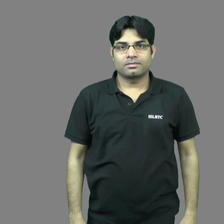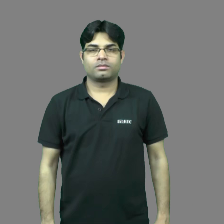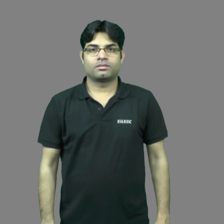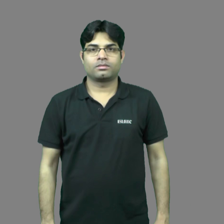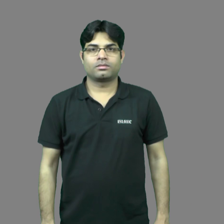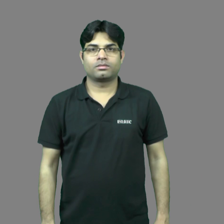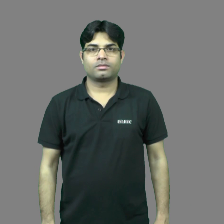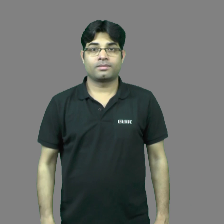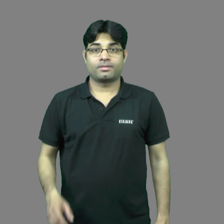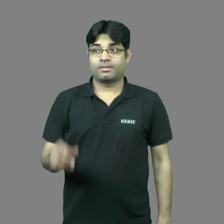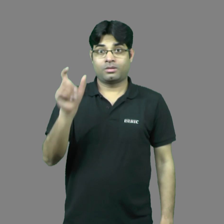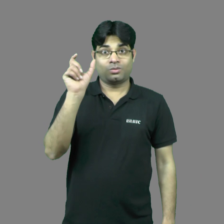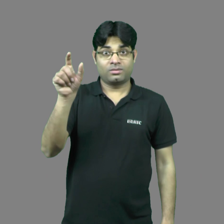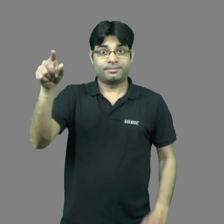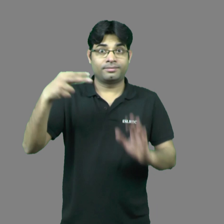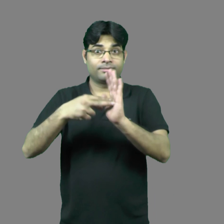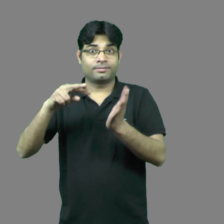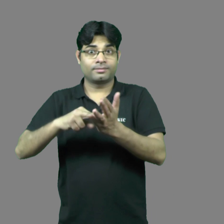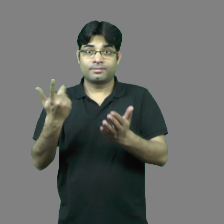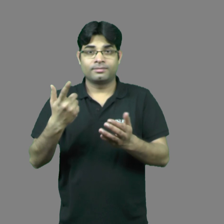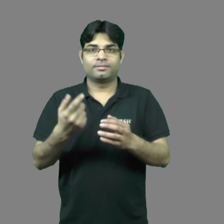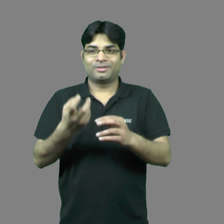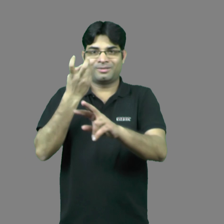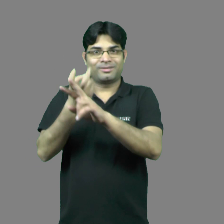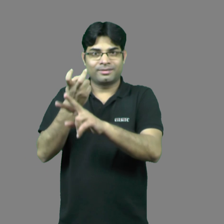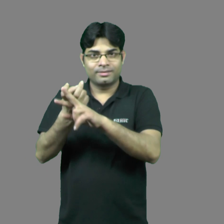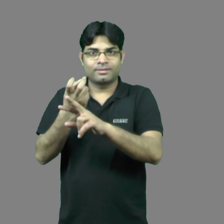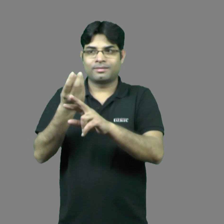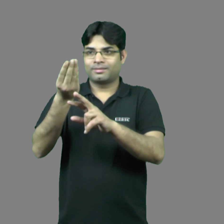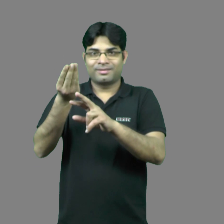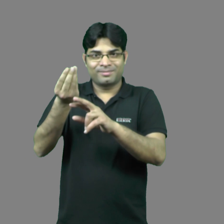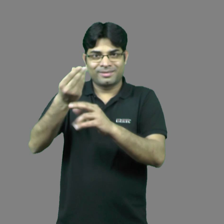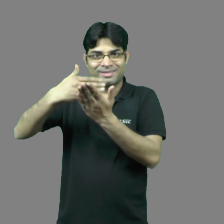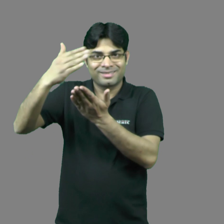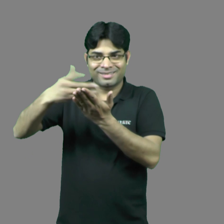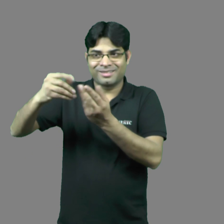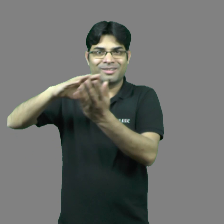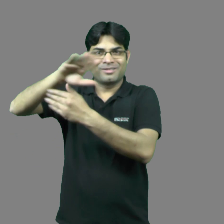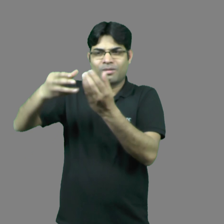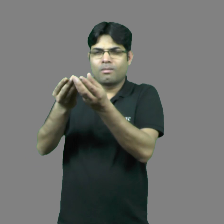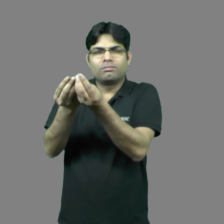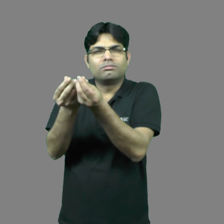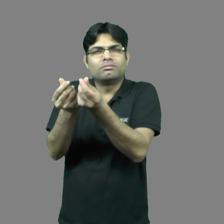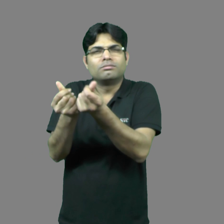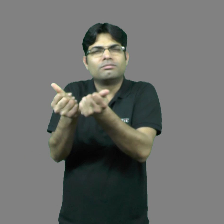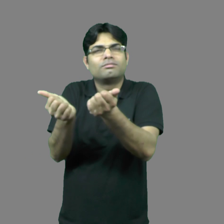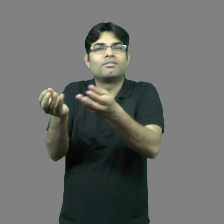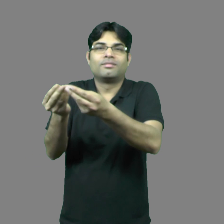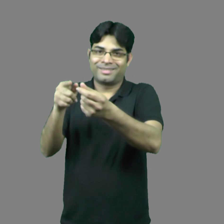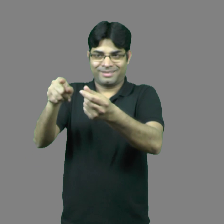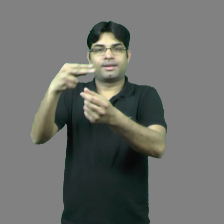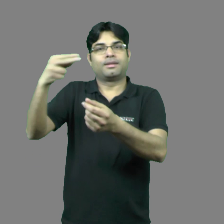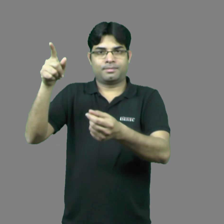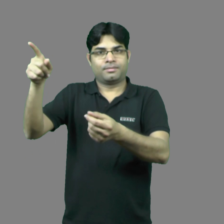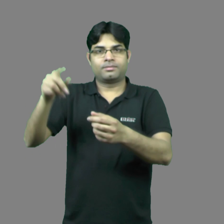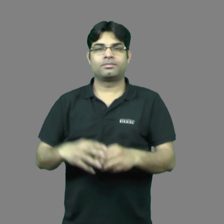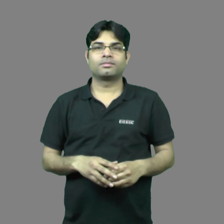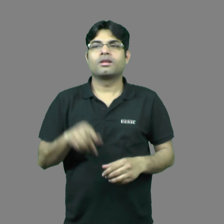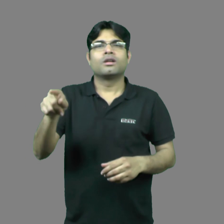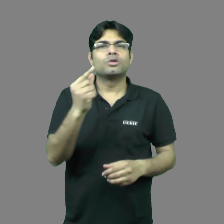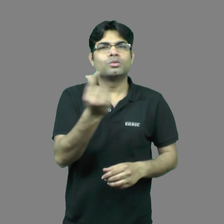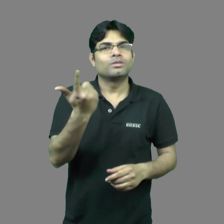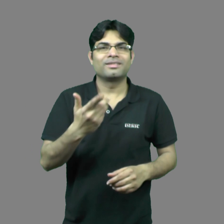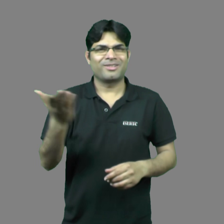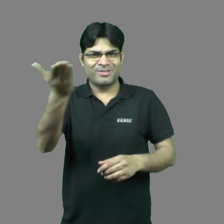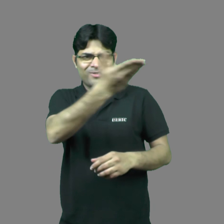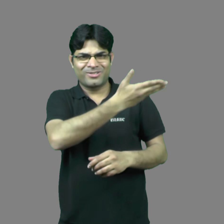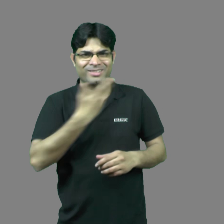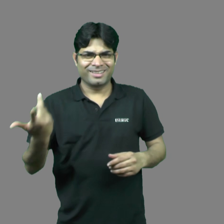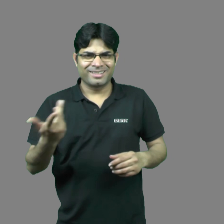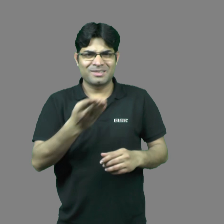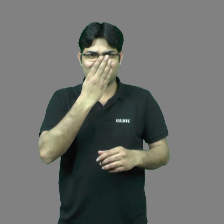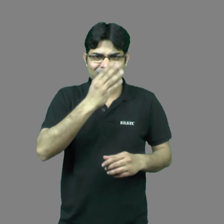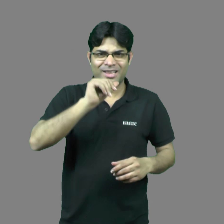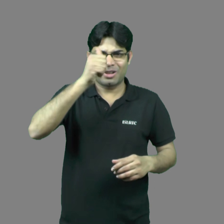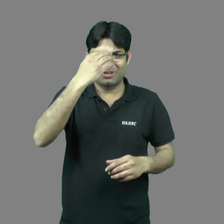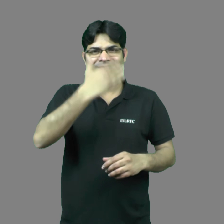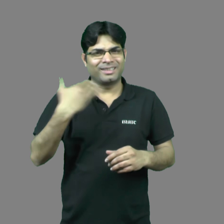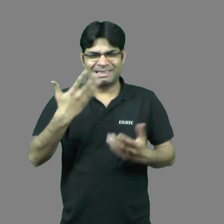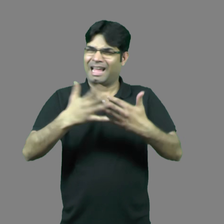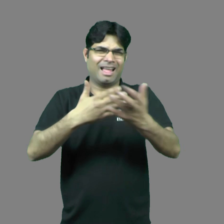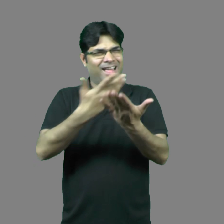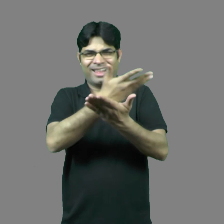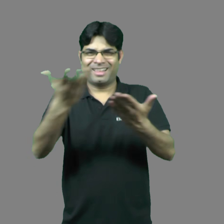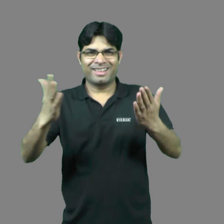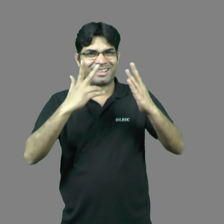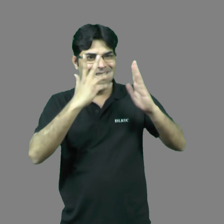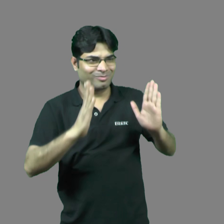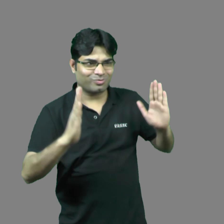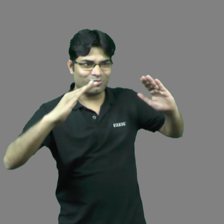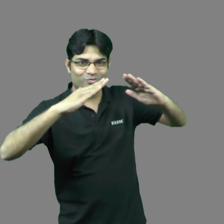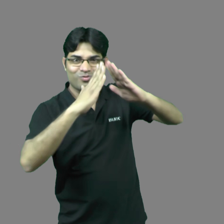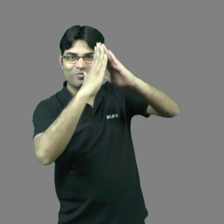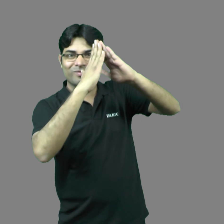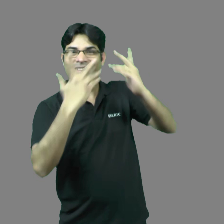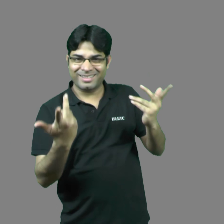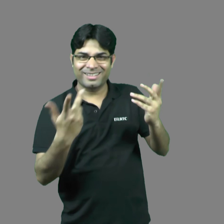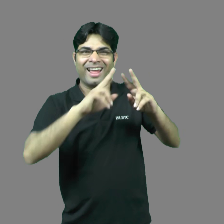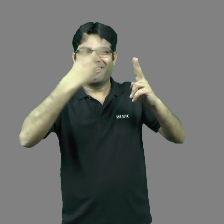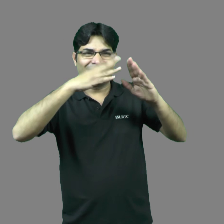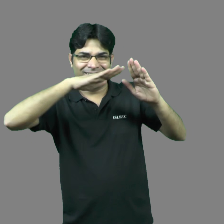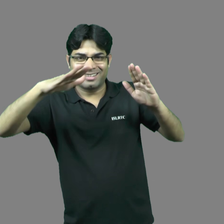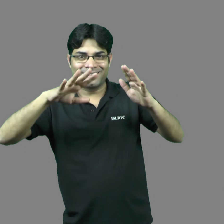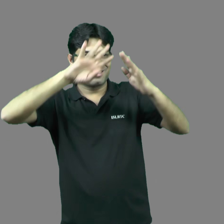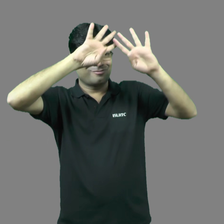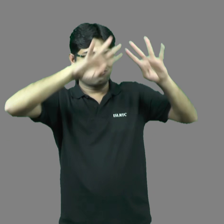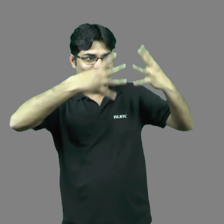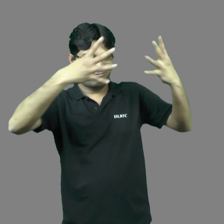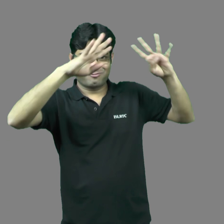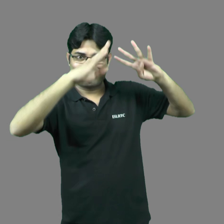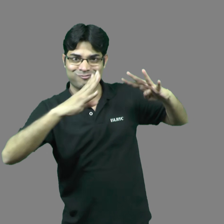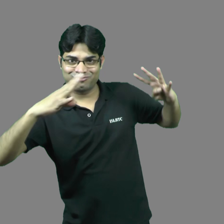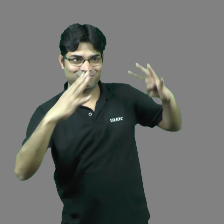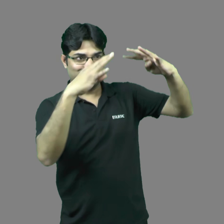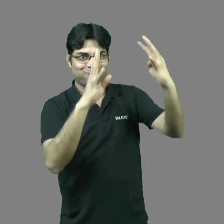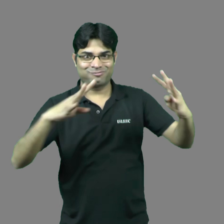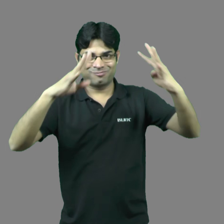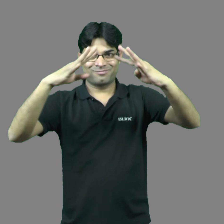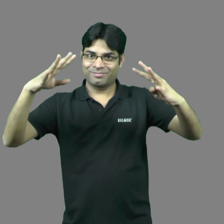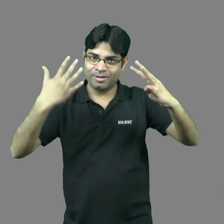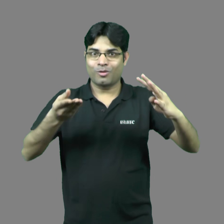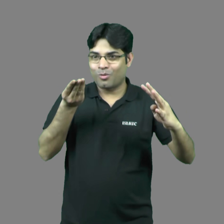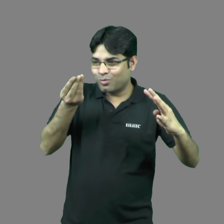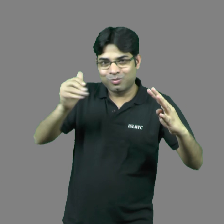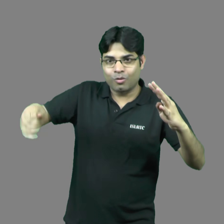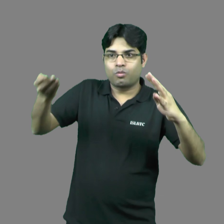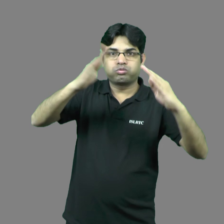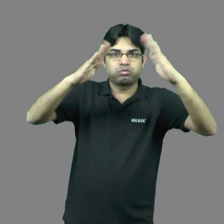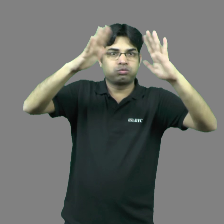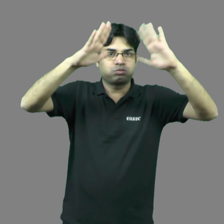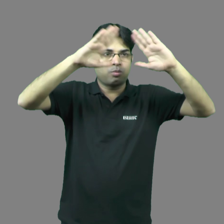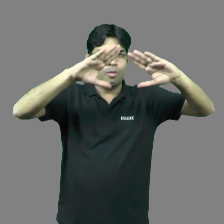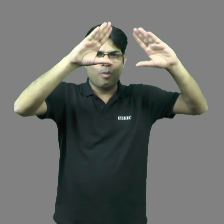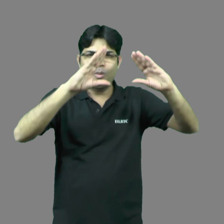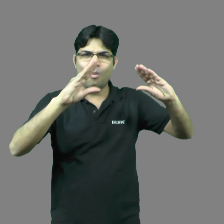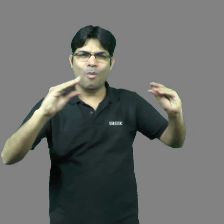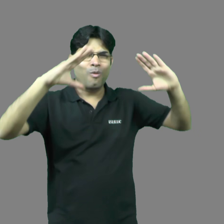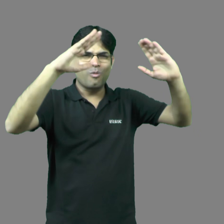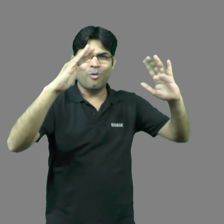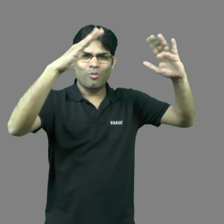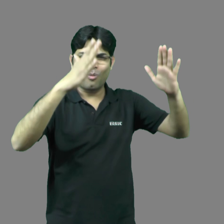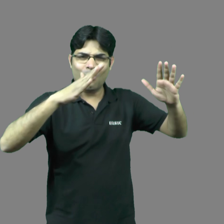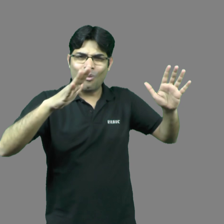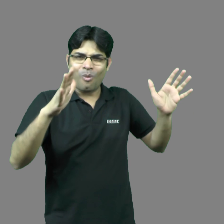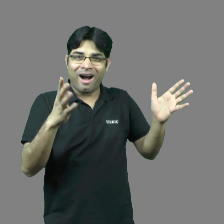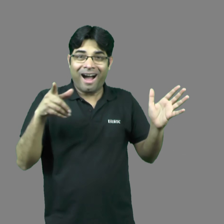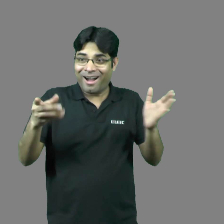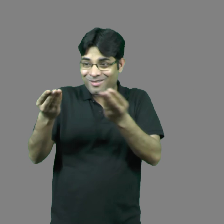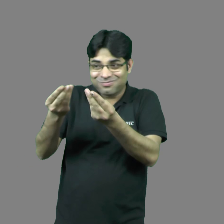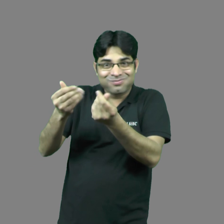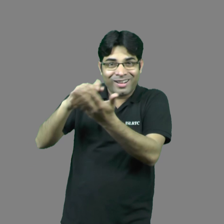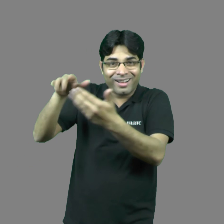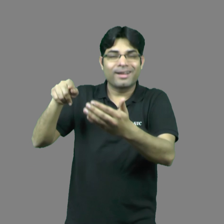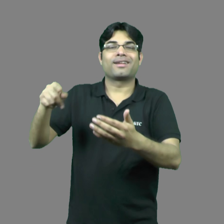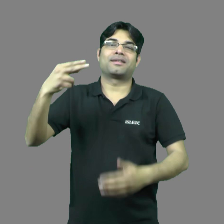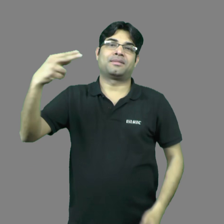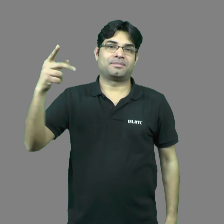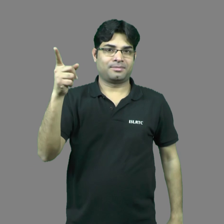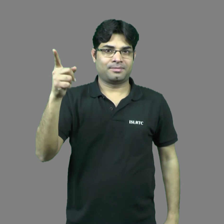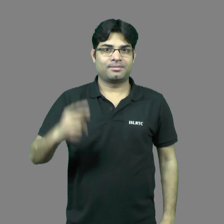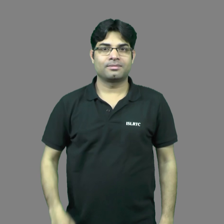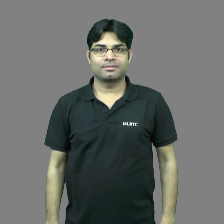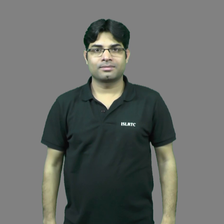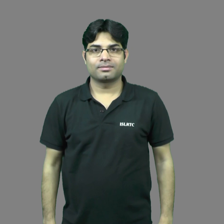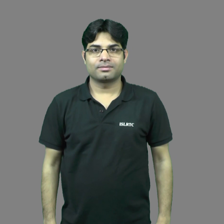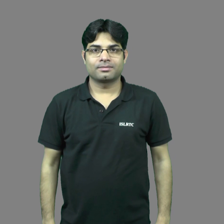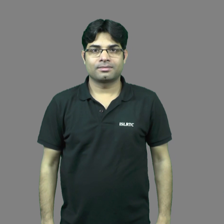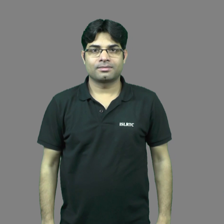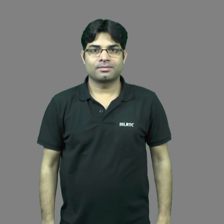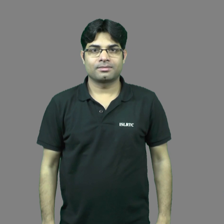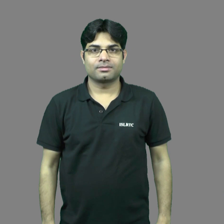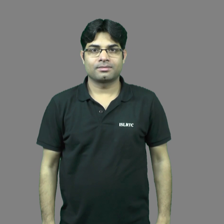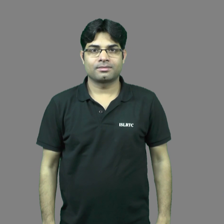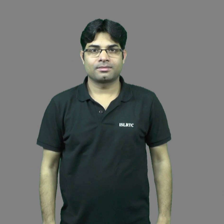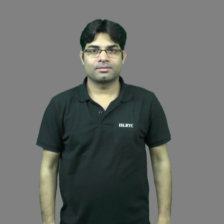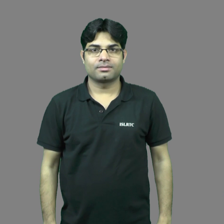Ferrocement